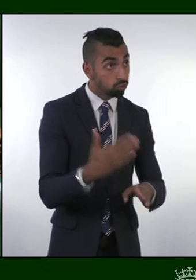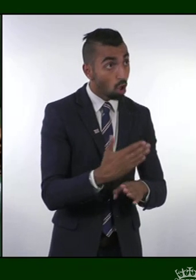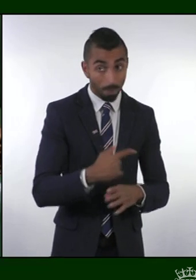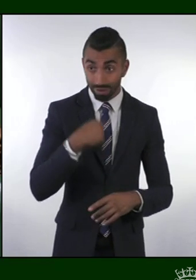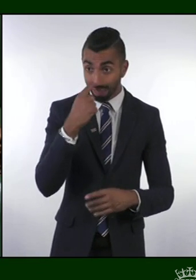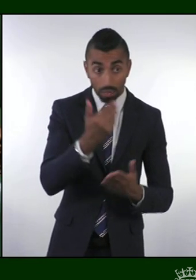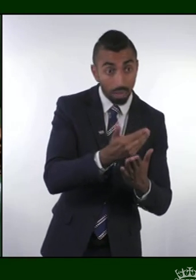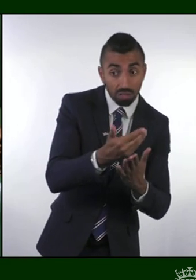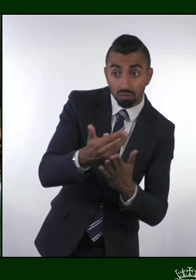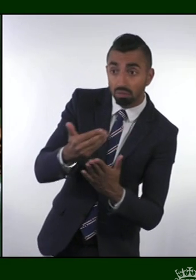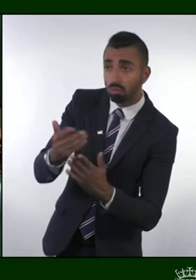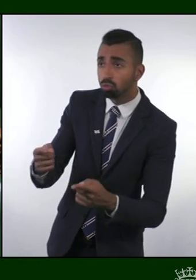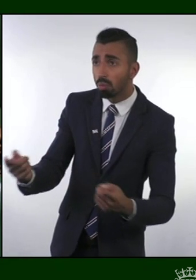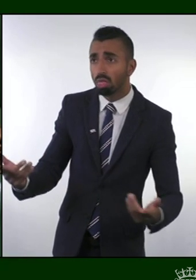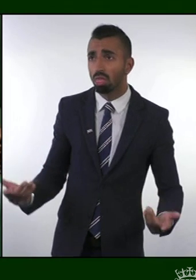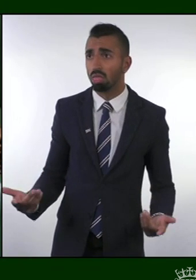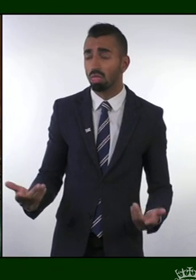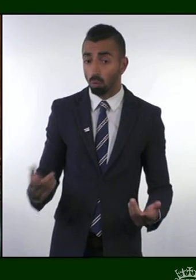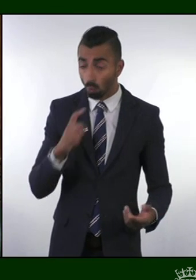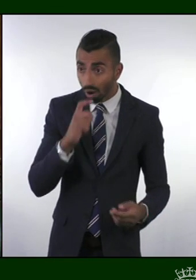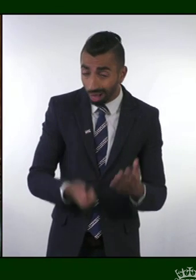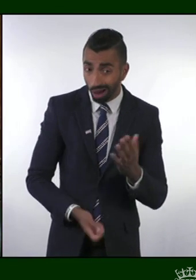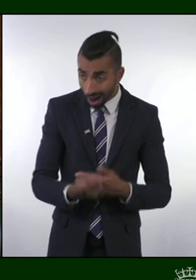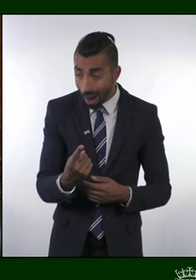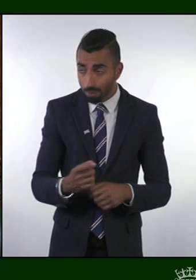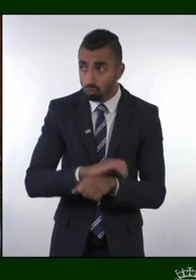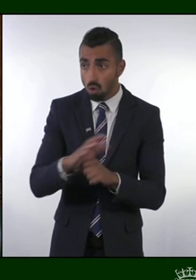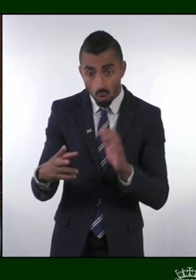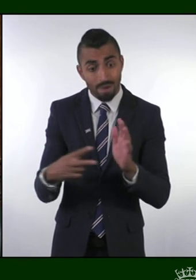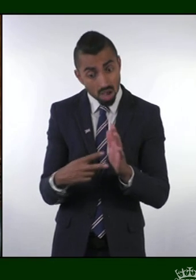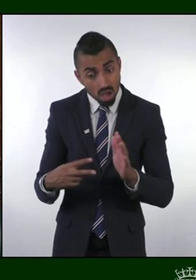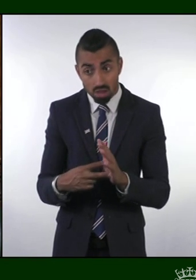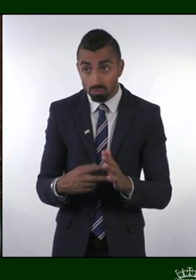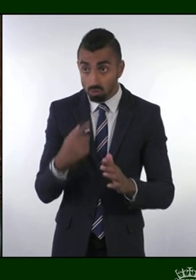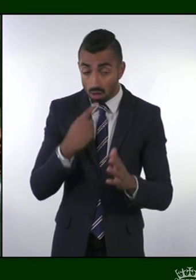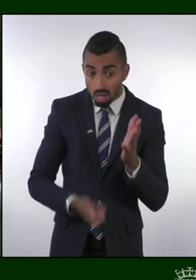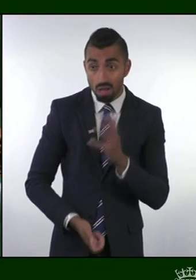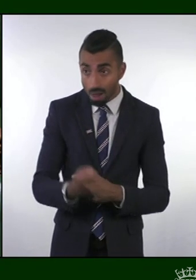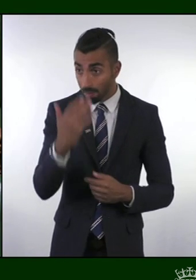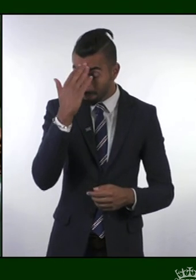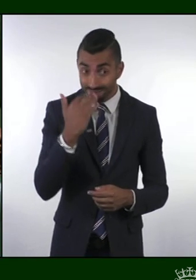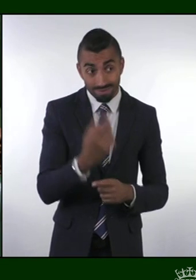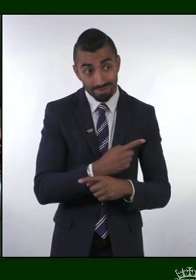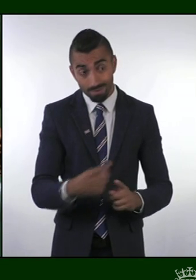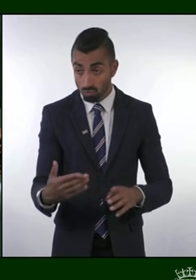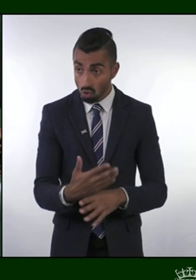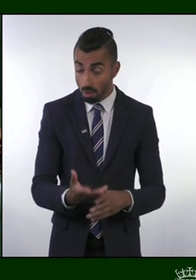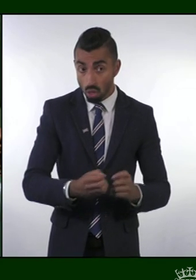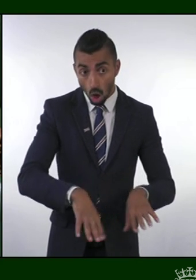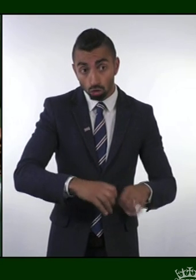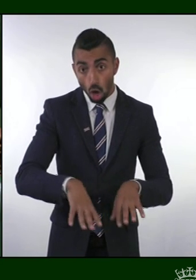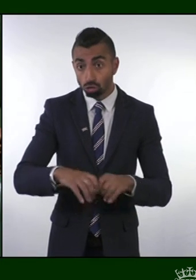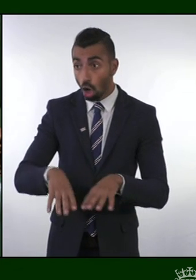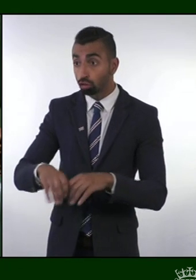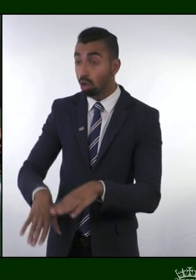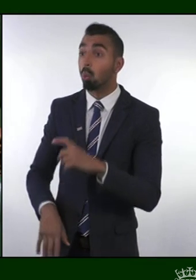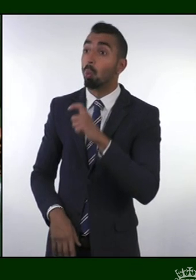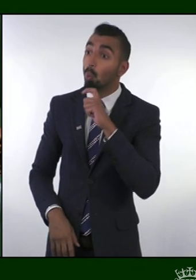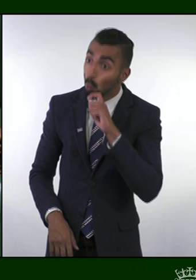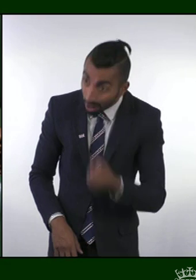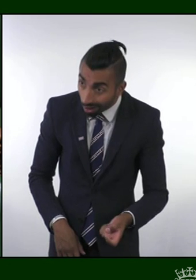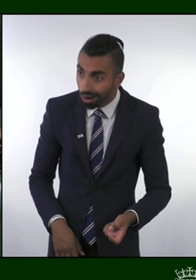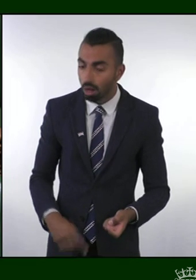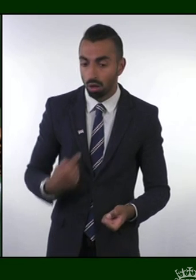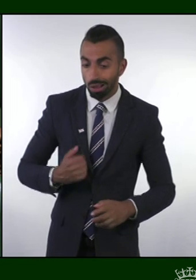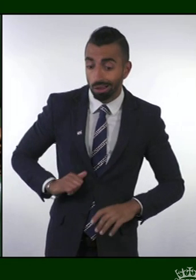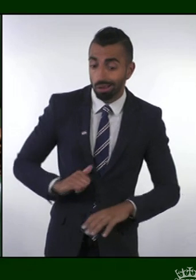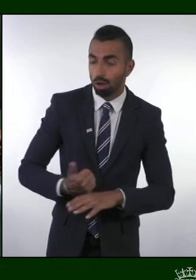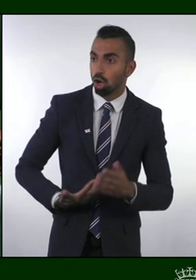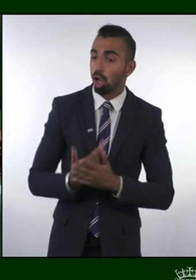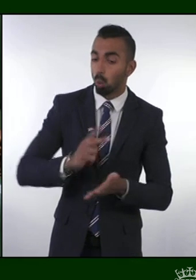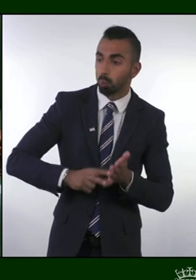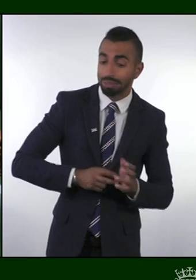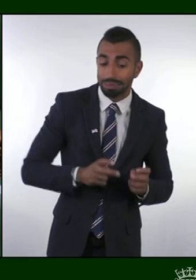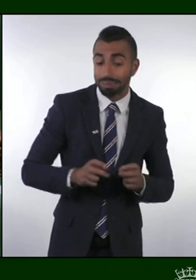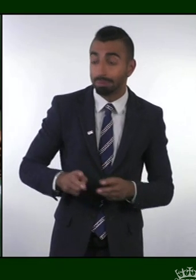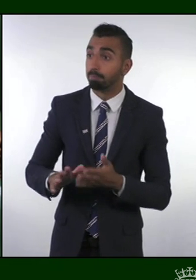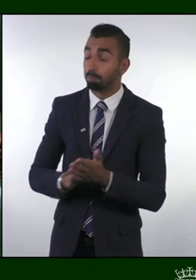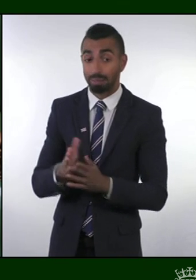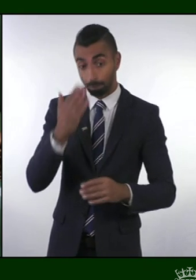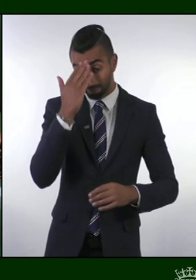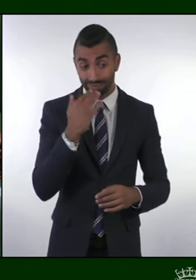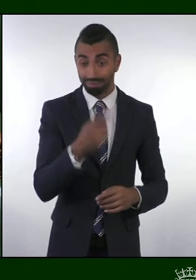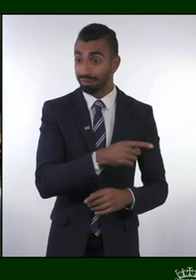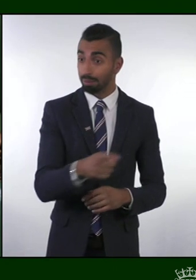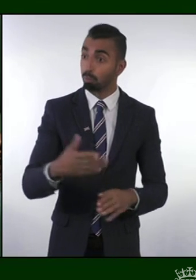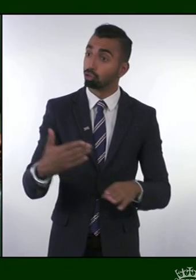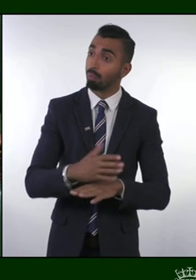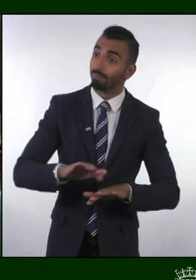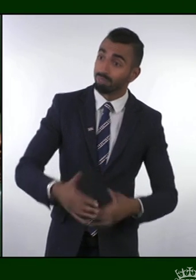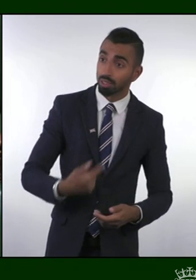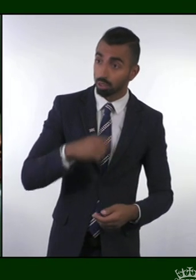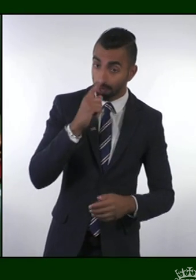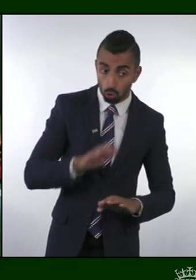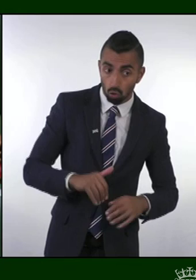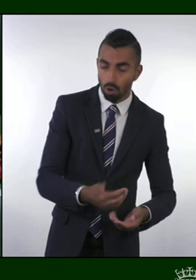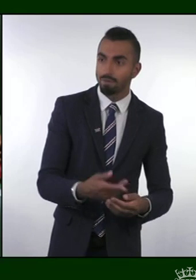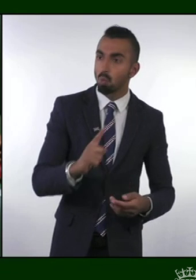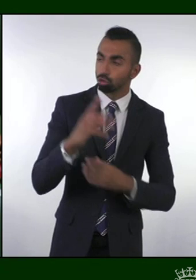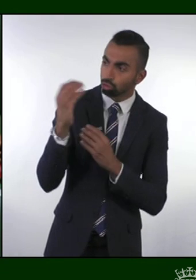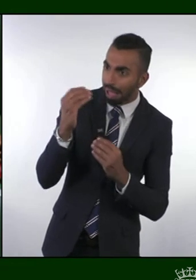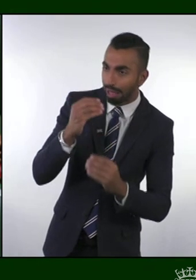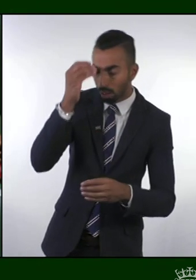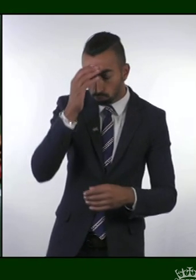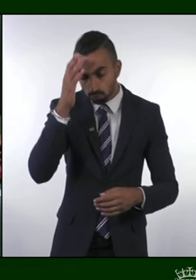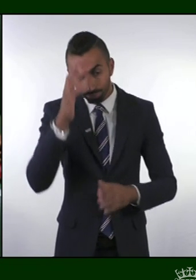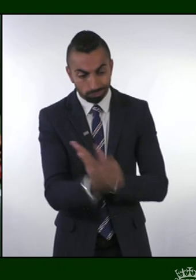Unemployment will rise. It is something that we cannot avoid, but what we can do is put in place a range of interventions to provide new hope and new opportunity for those who lose their jobs, so that they can find the skills, work placements or new jobs they need to provide a better future for themselves and their family.